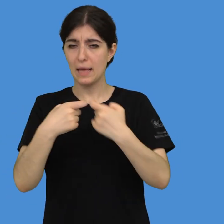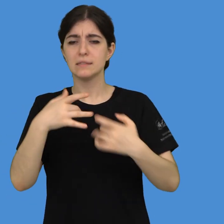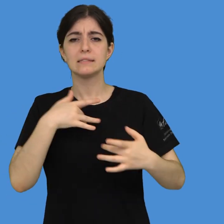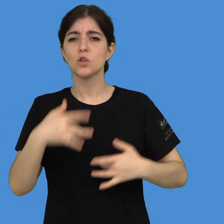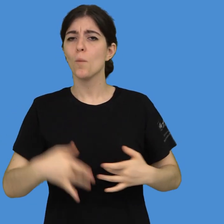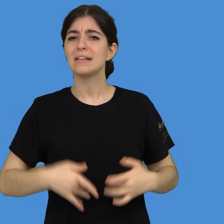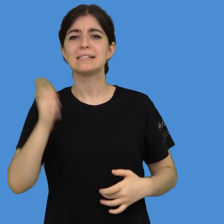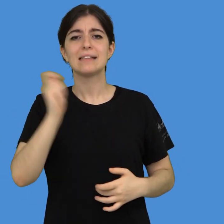síntoma